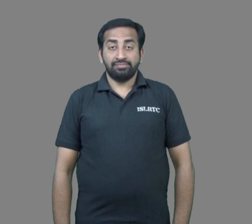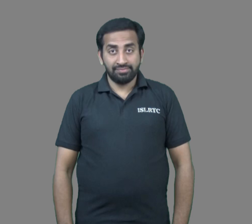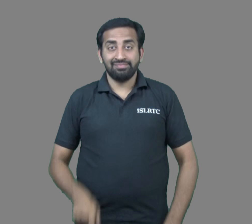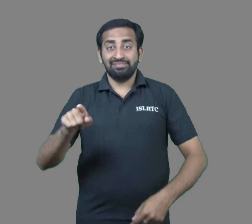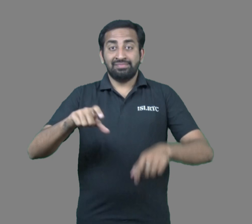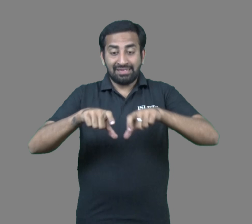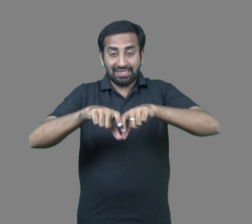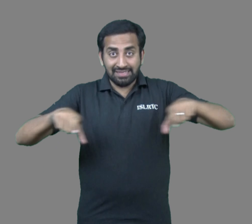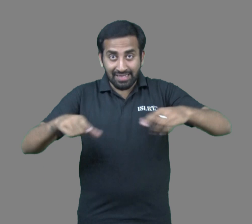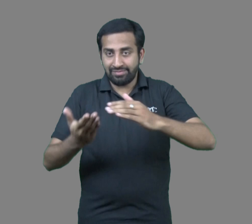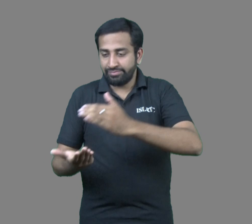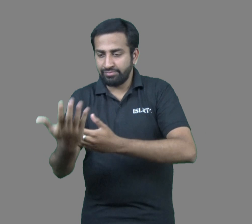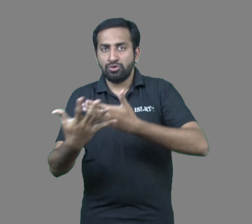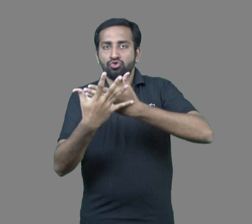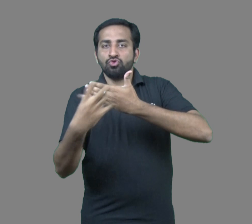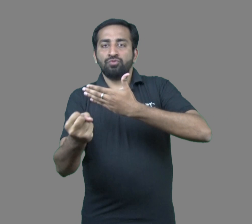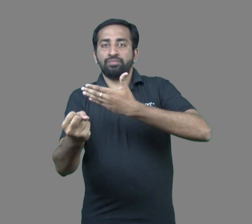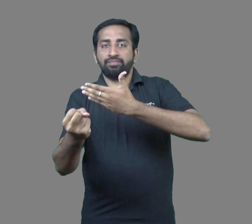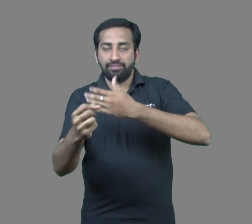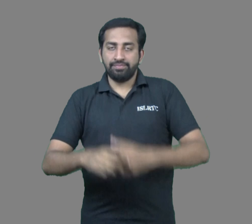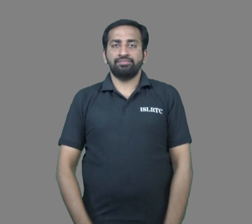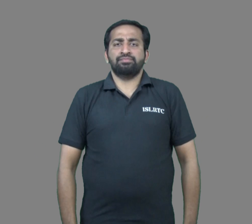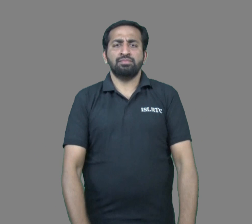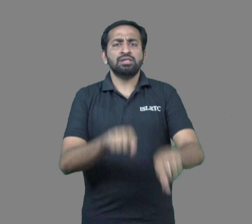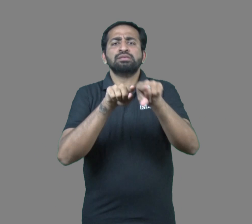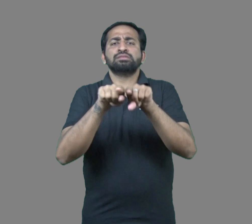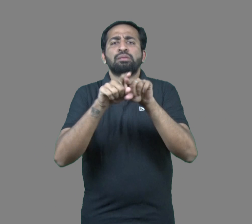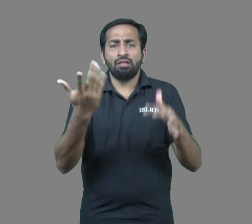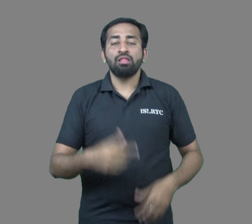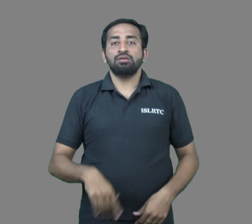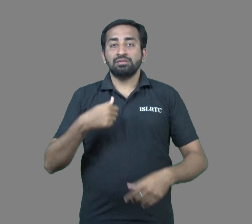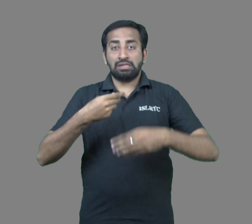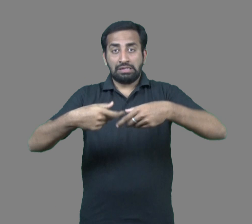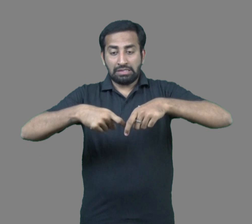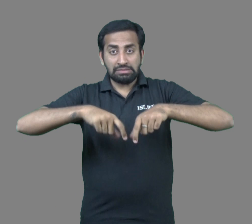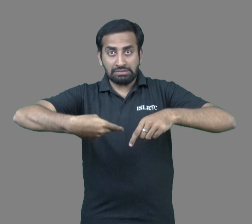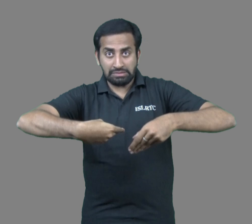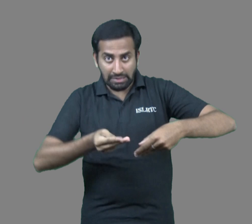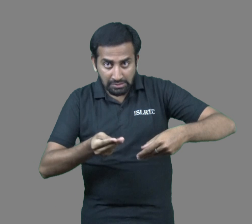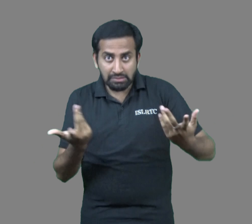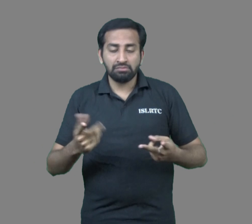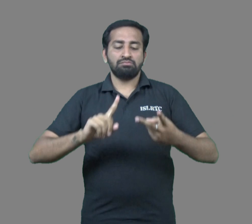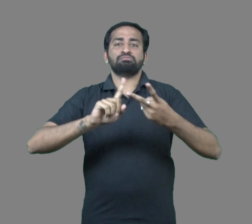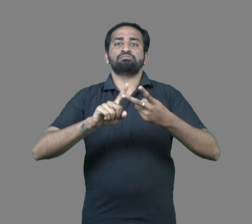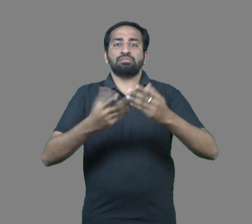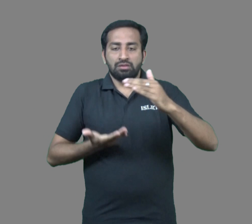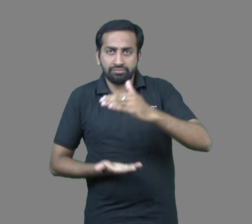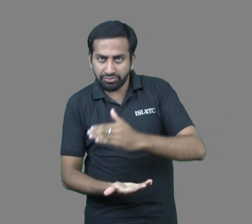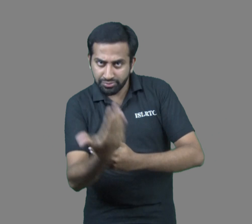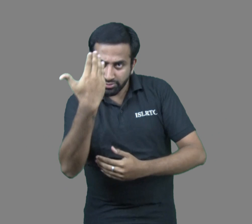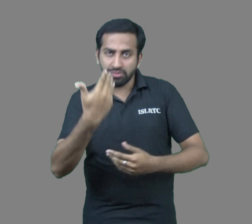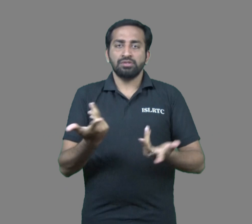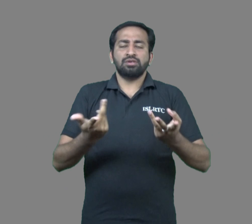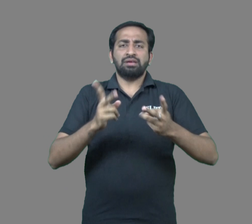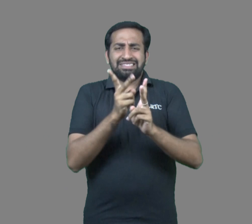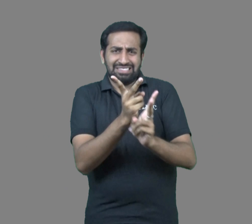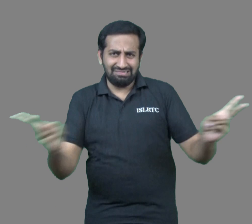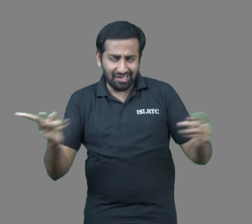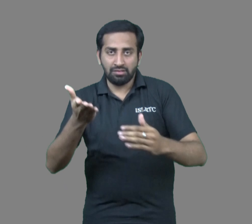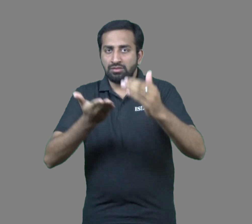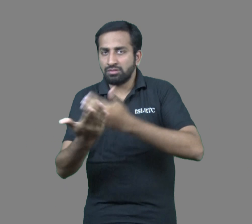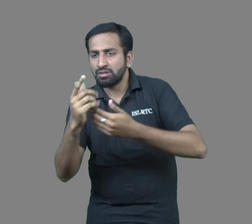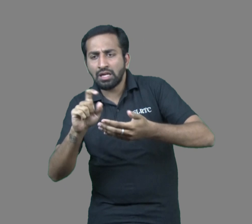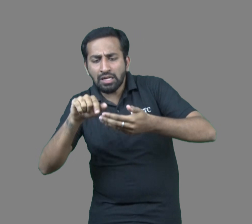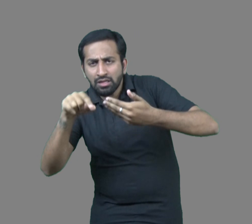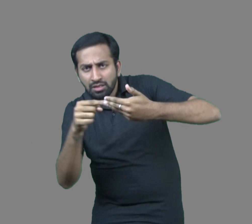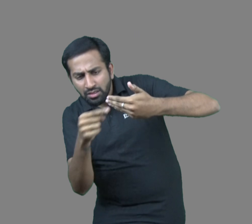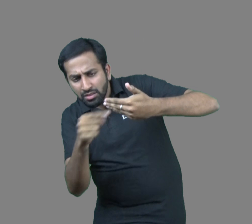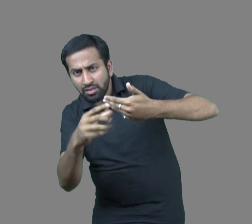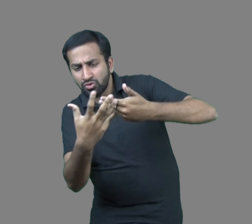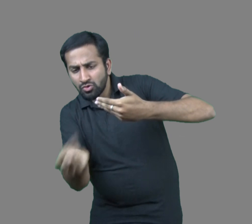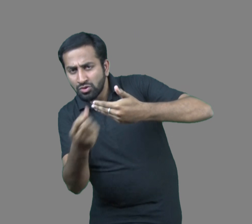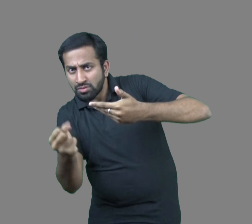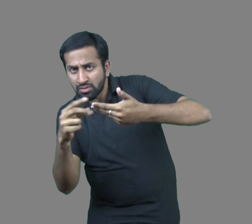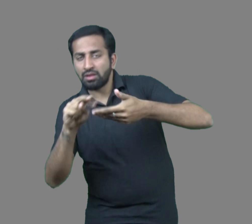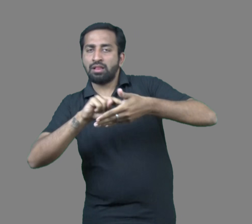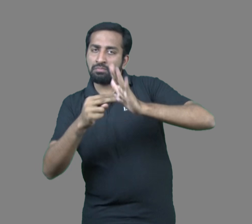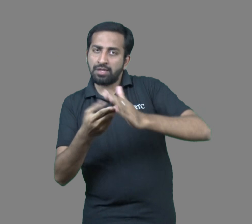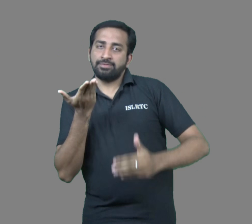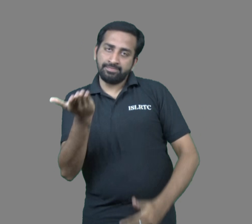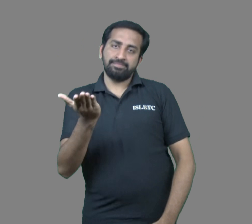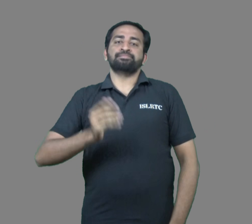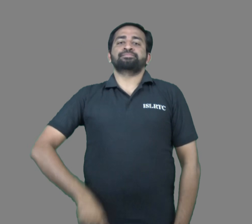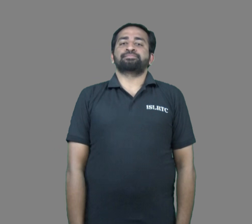Magnetic Ink Character Recognition